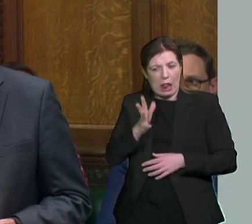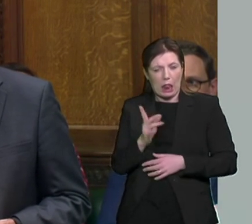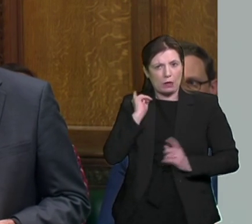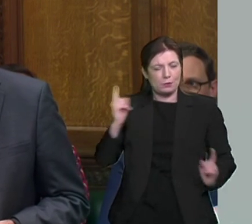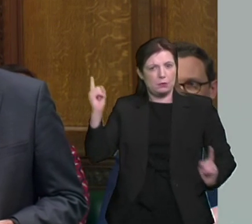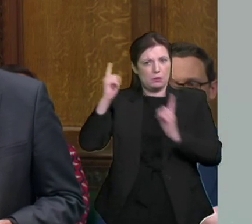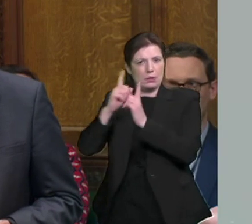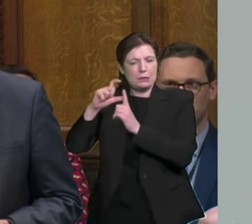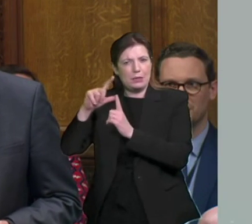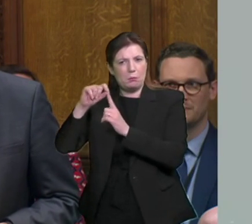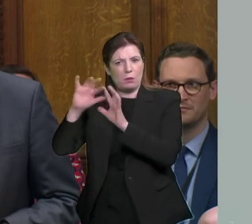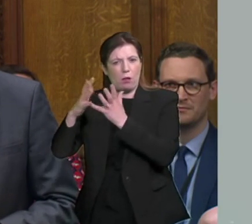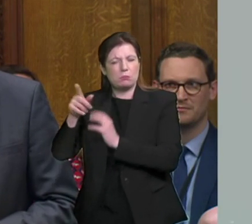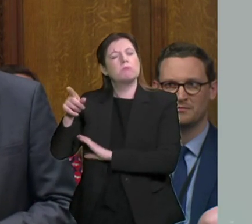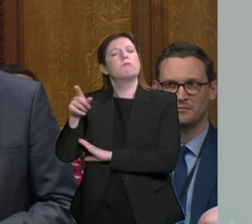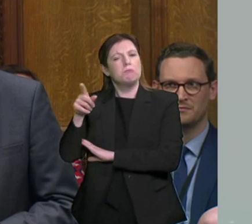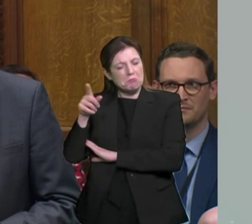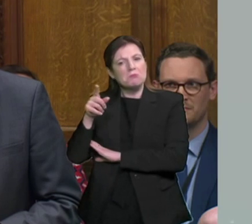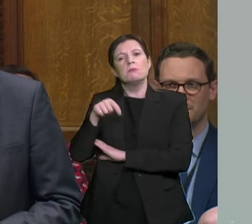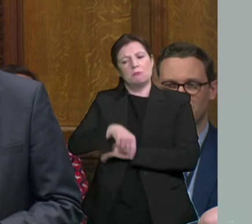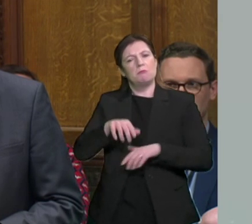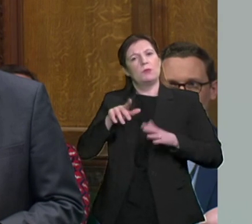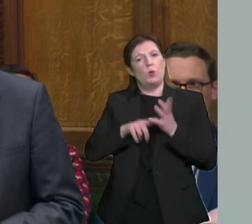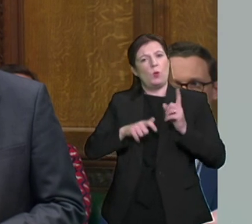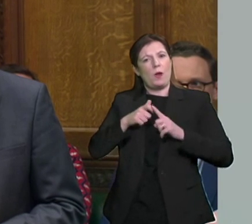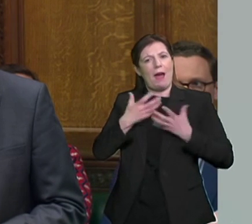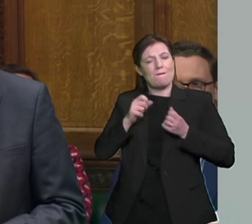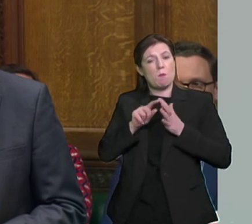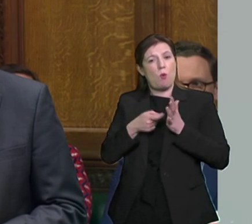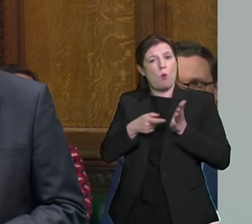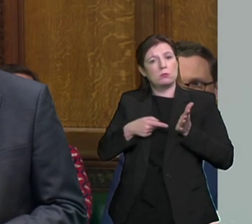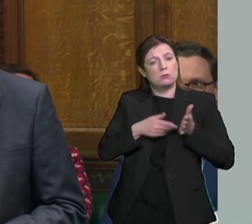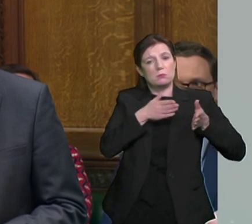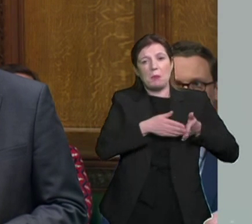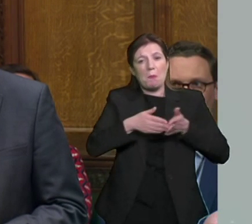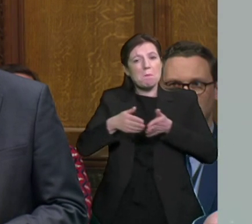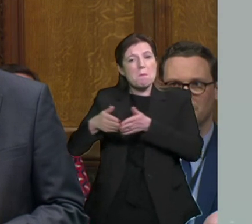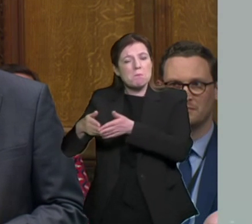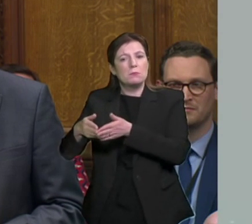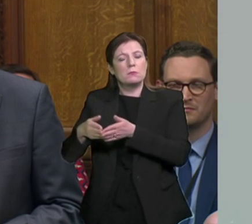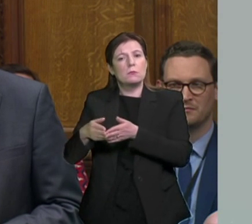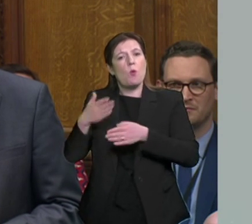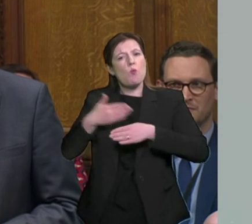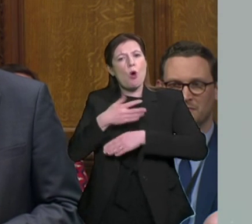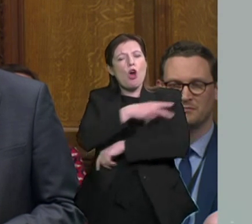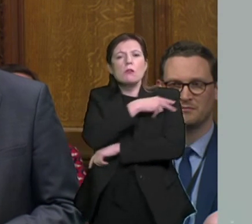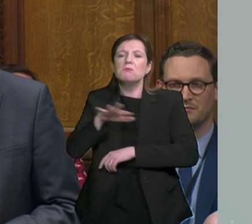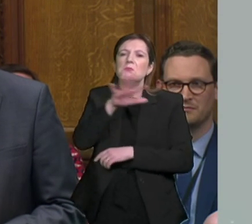DP World runs ports in the UK that employ more than 600 workers.